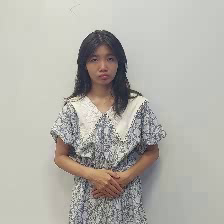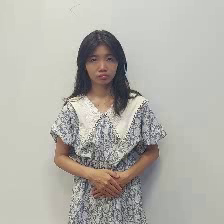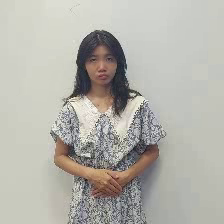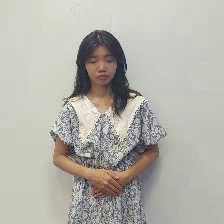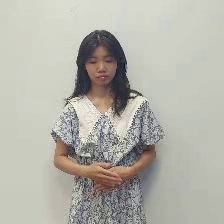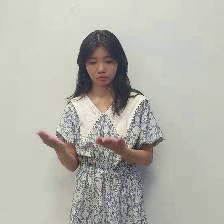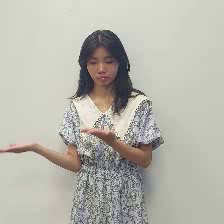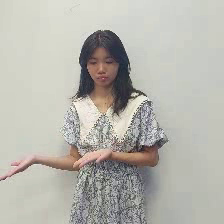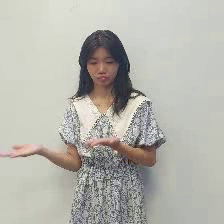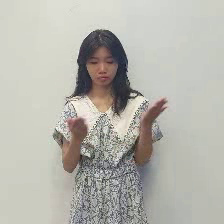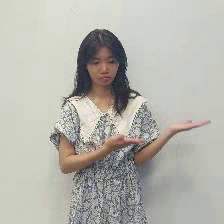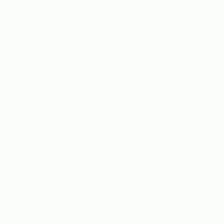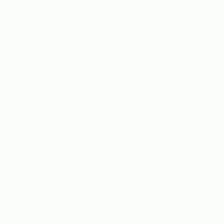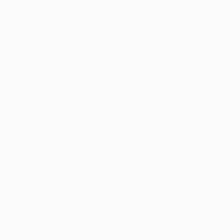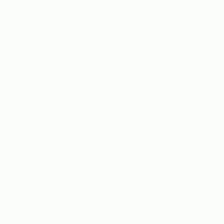Mời vào